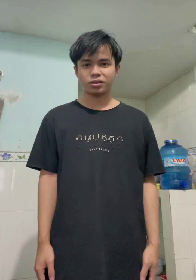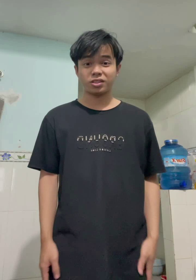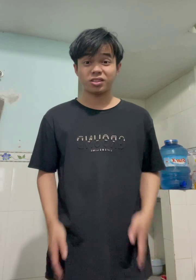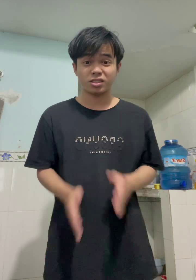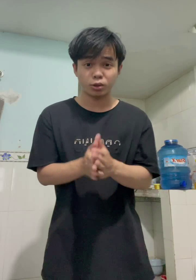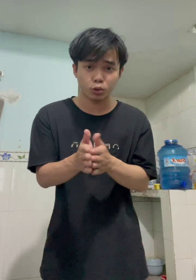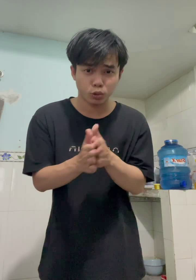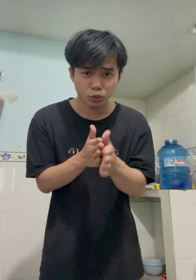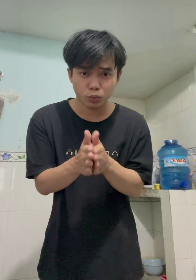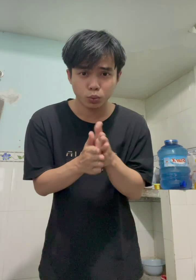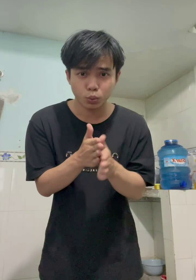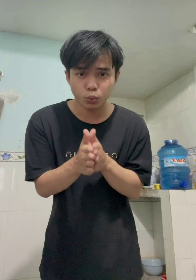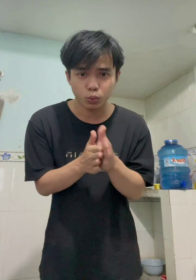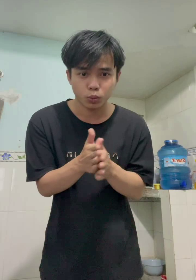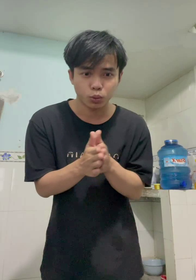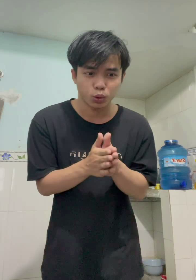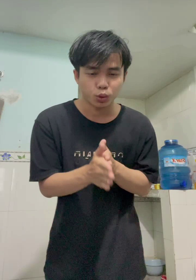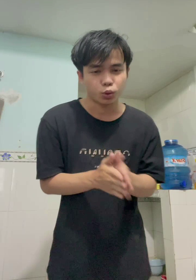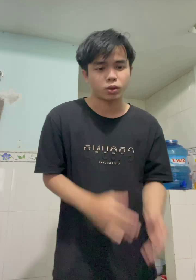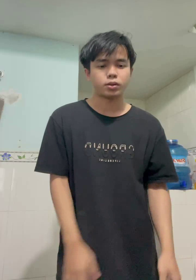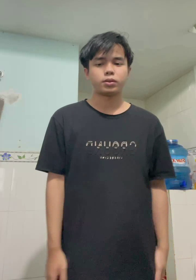hung thu